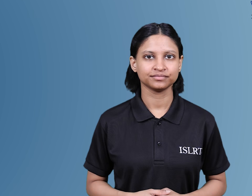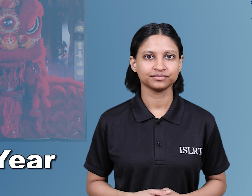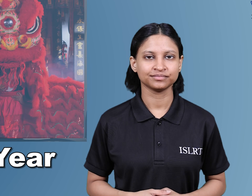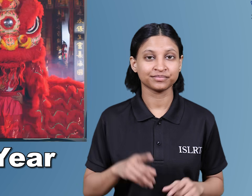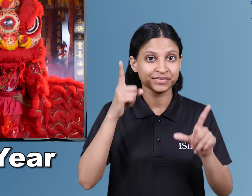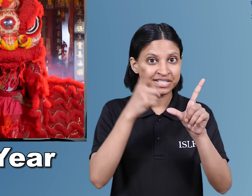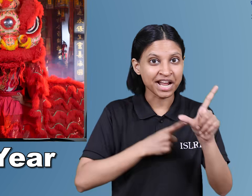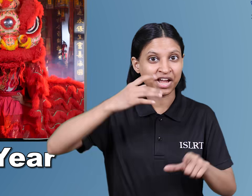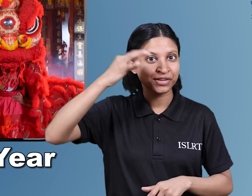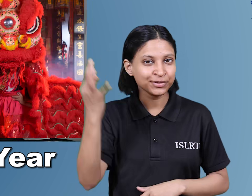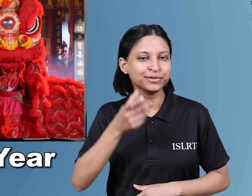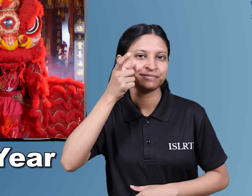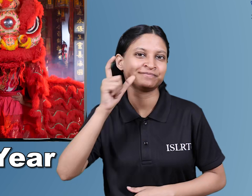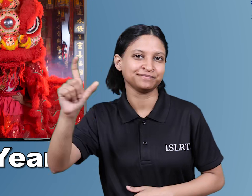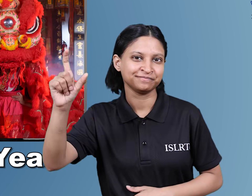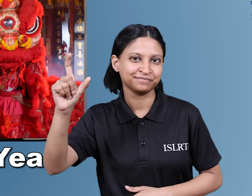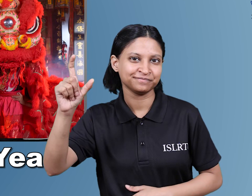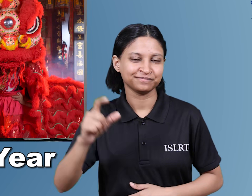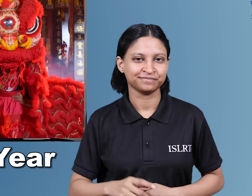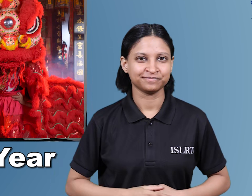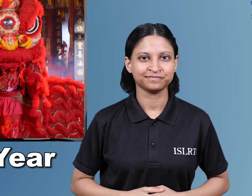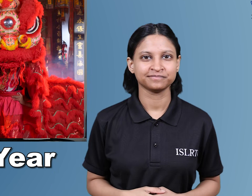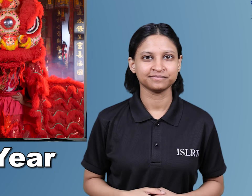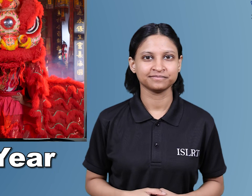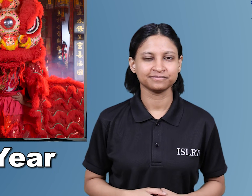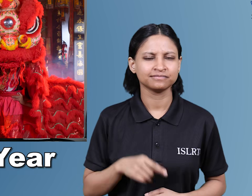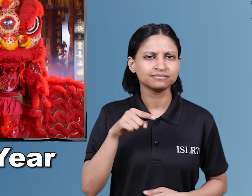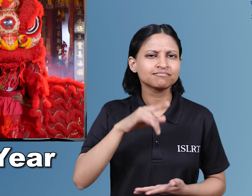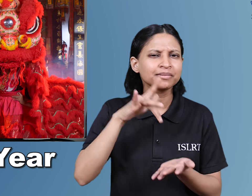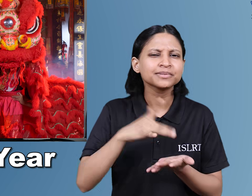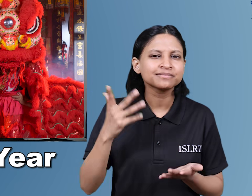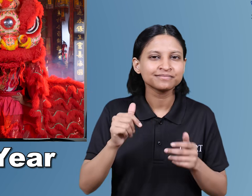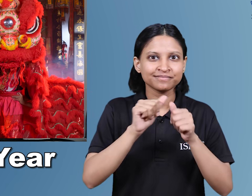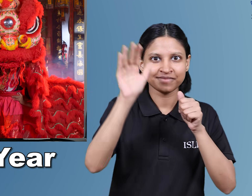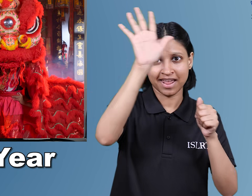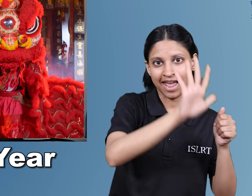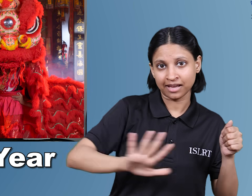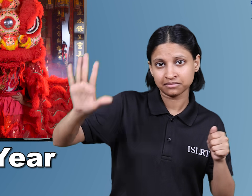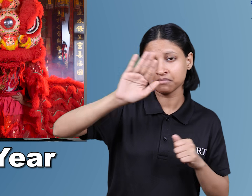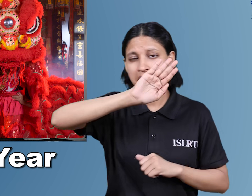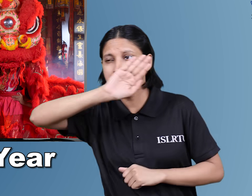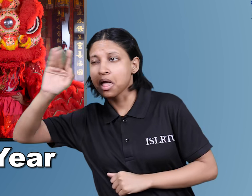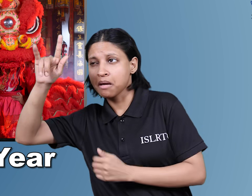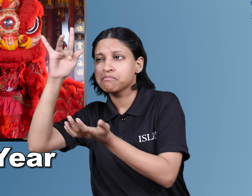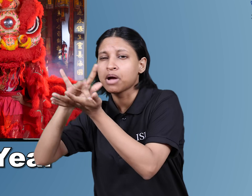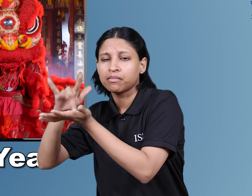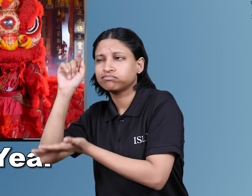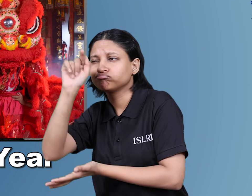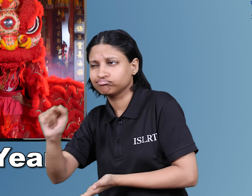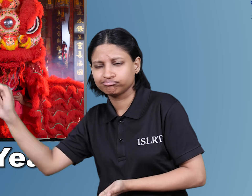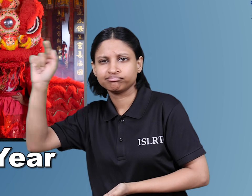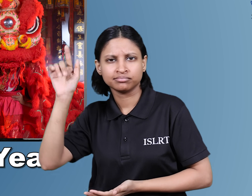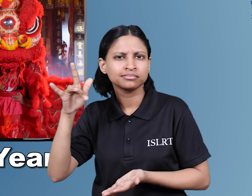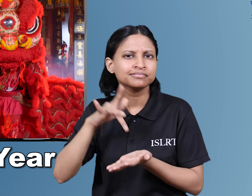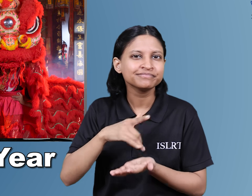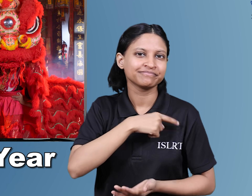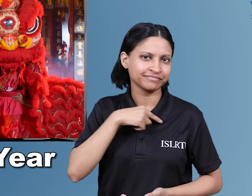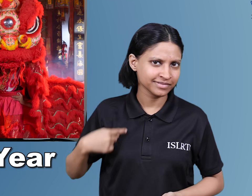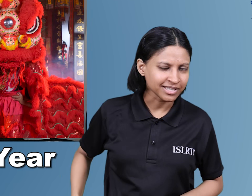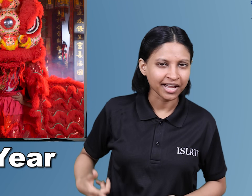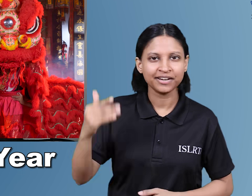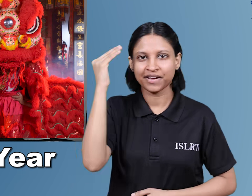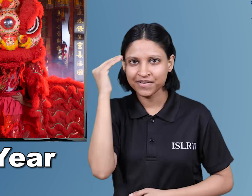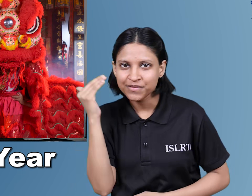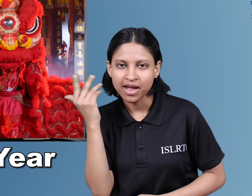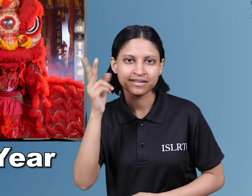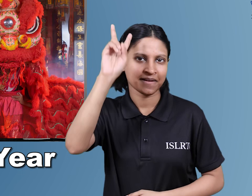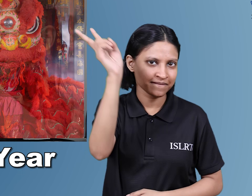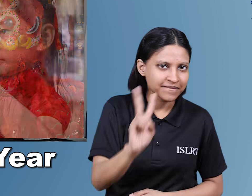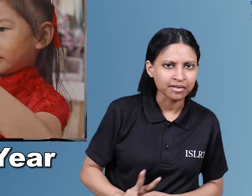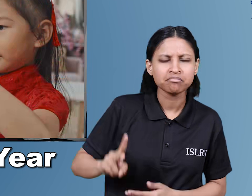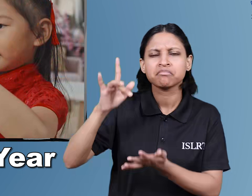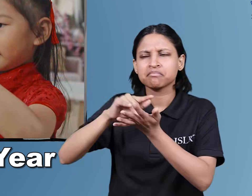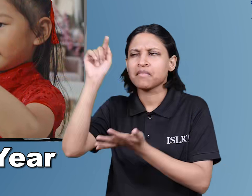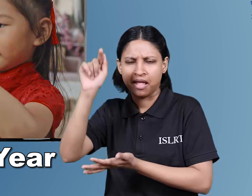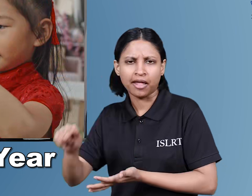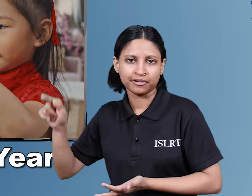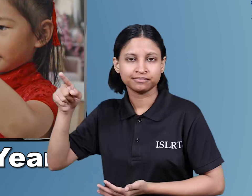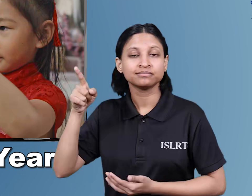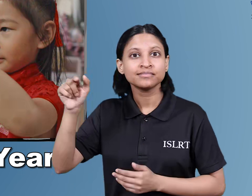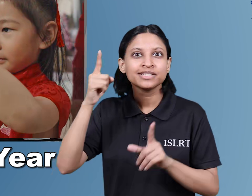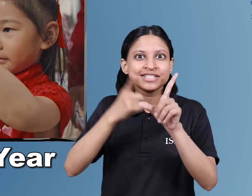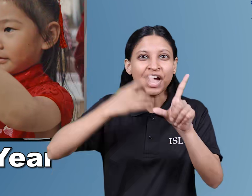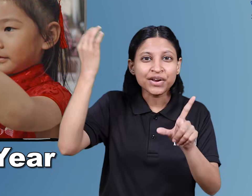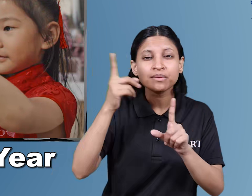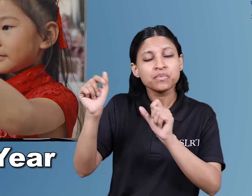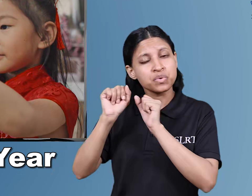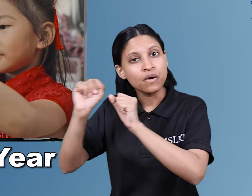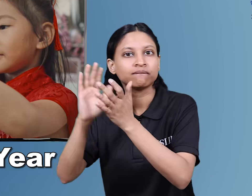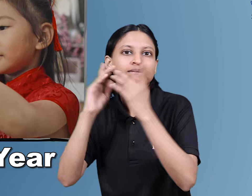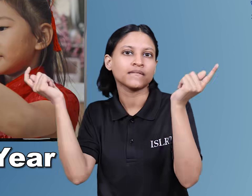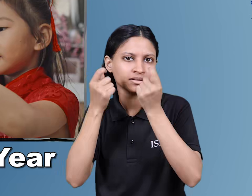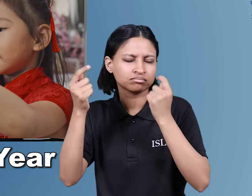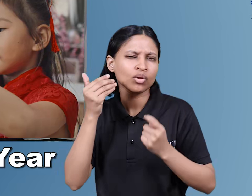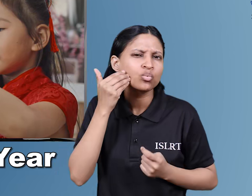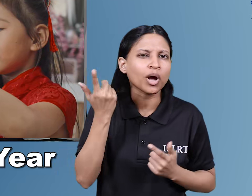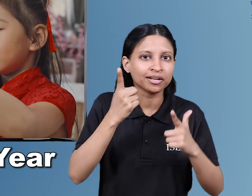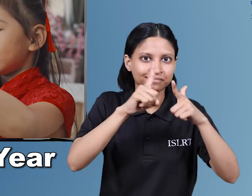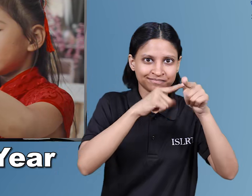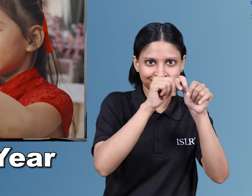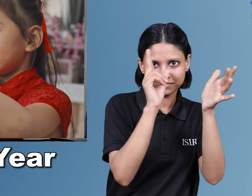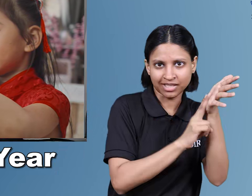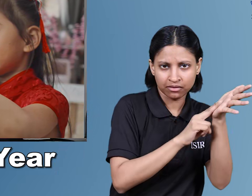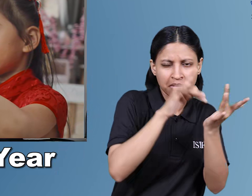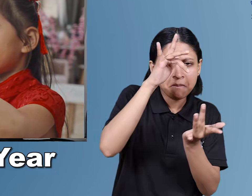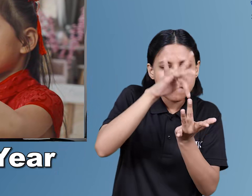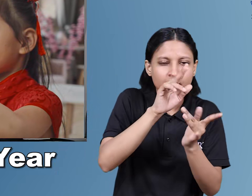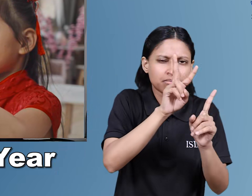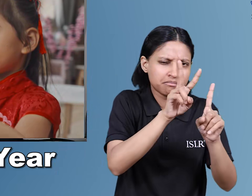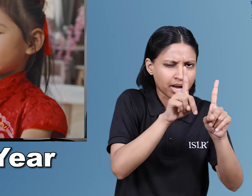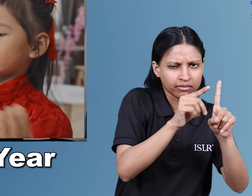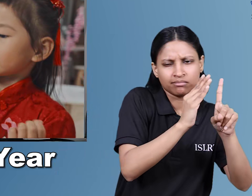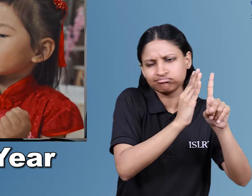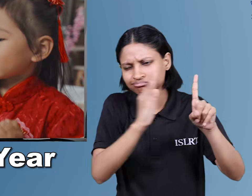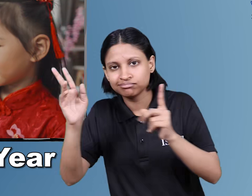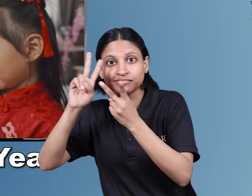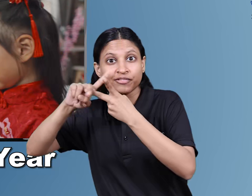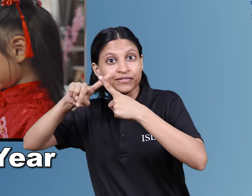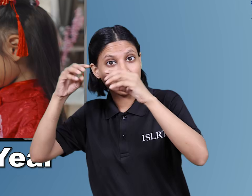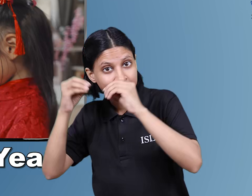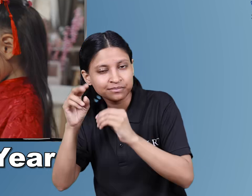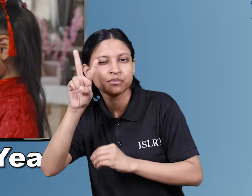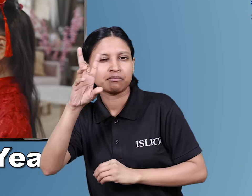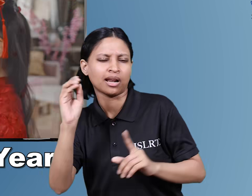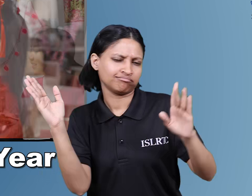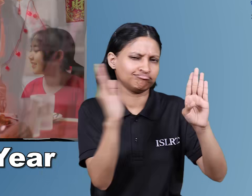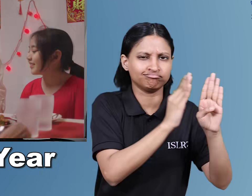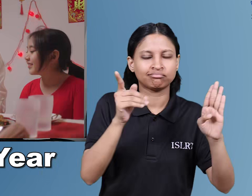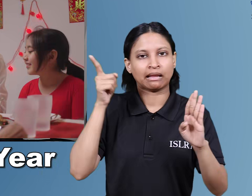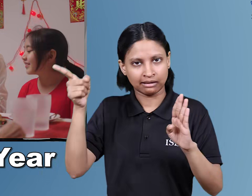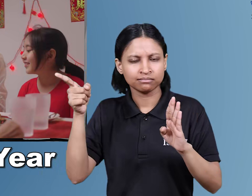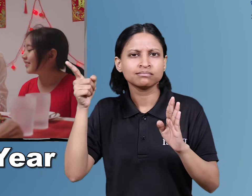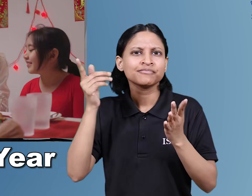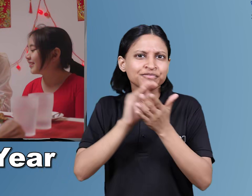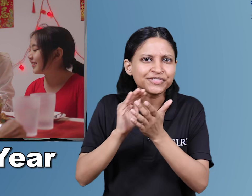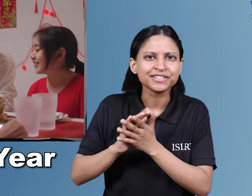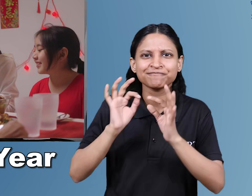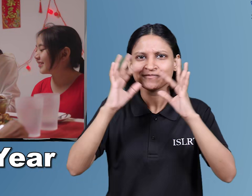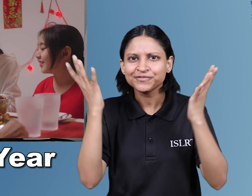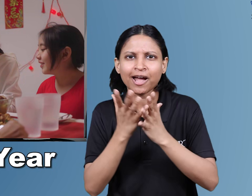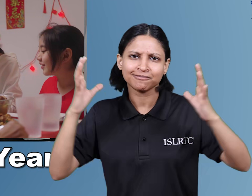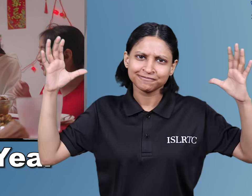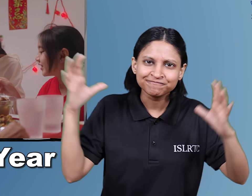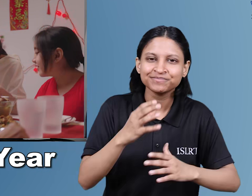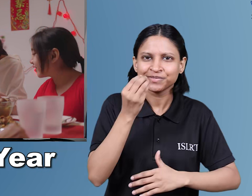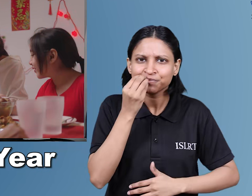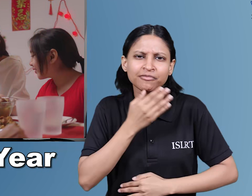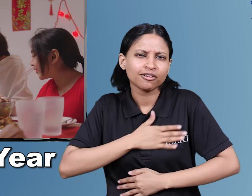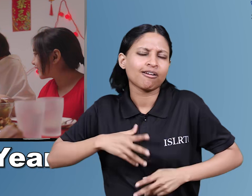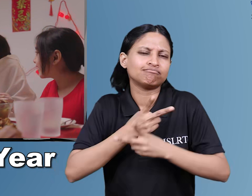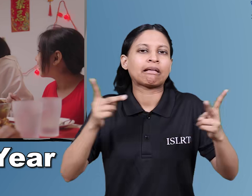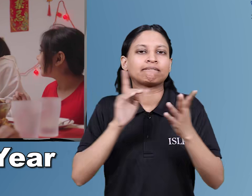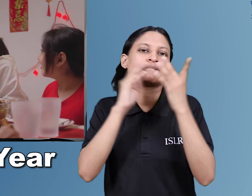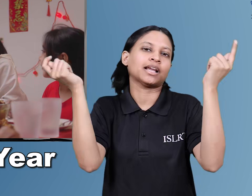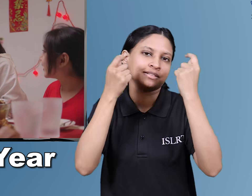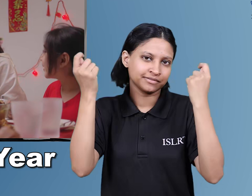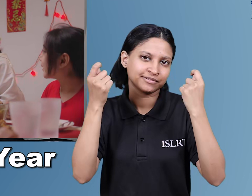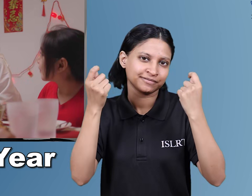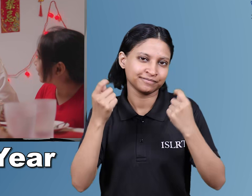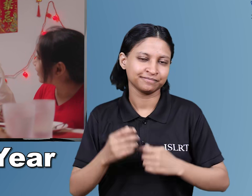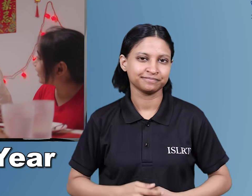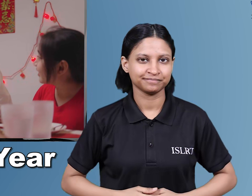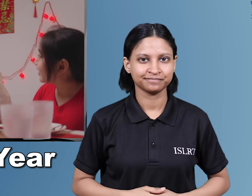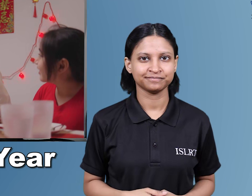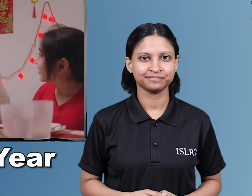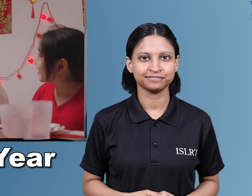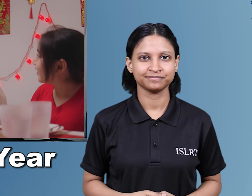Lunar New Year Lunar New Year marks the beginning of the New Year, according to the lunar calendar, and is celebrated in various countries, primarily in East Asia, including China, Korea and Vietnam. This festival usually occurs between January 21st and February 20th. The celebrations encompass various traditions, such as family gatherings, feasting and festive activities.